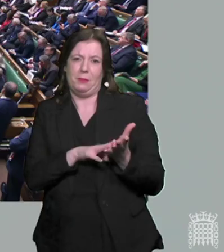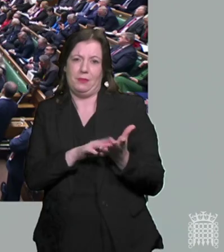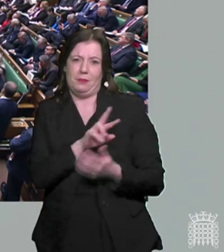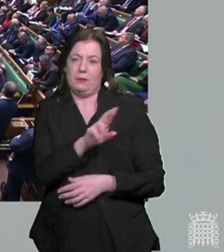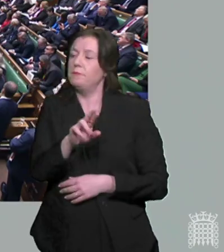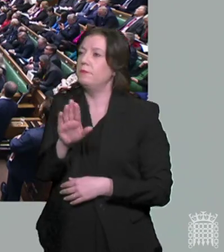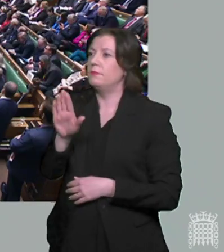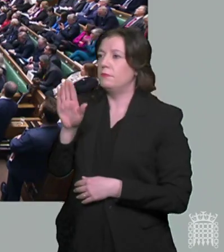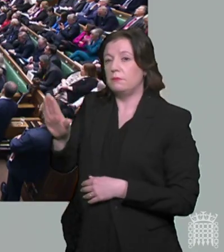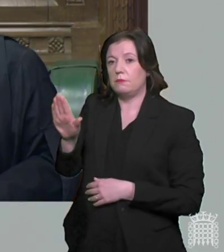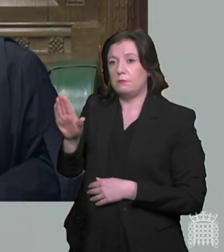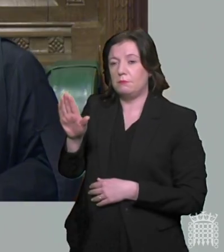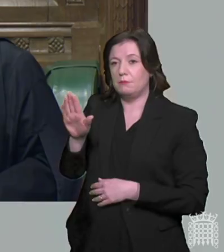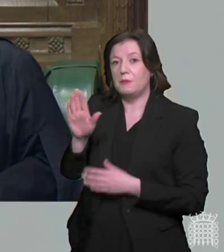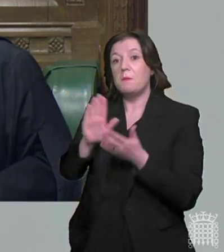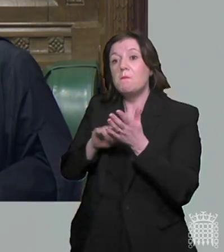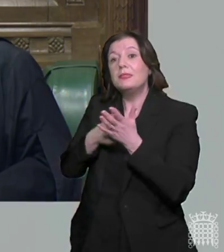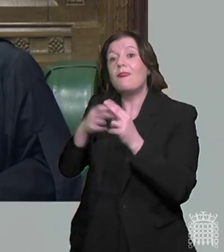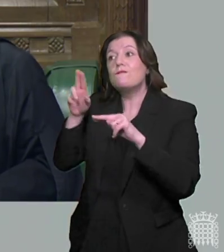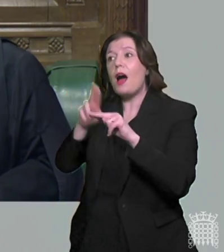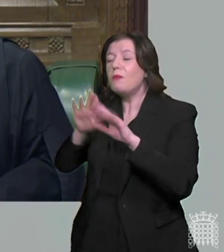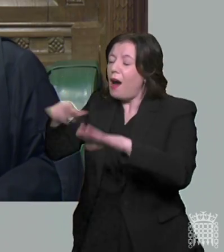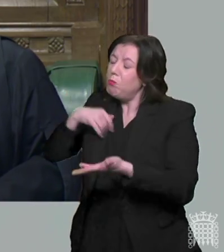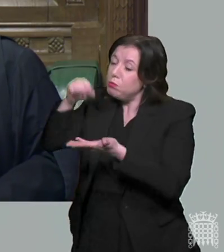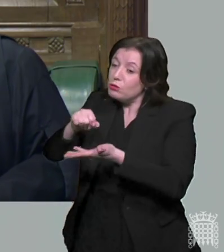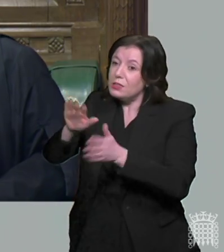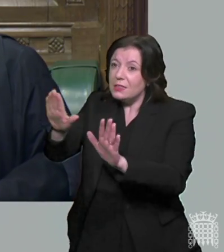Order. Mr Fabricant, I want you to be here for the Budget.